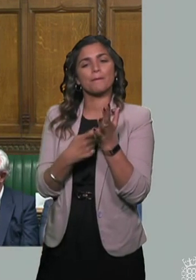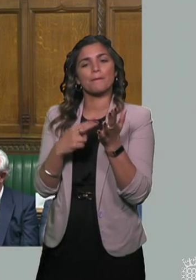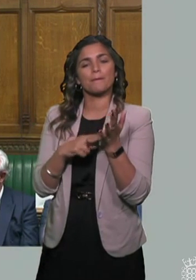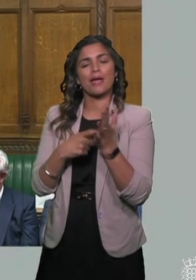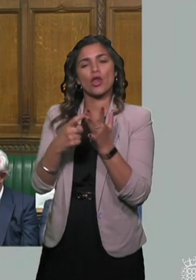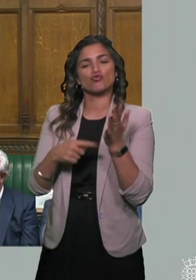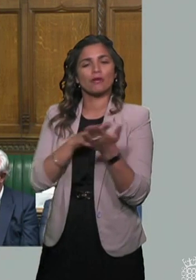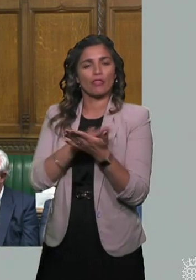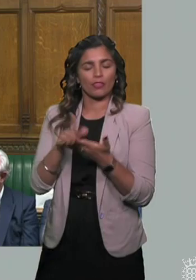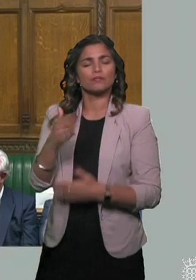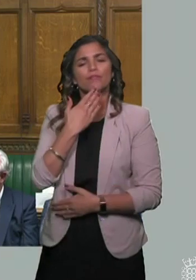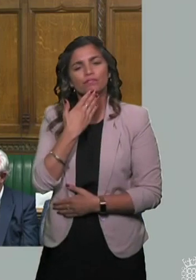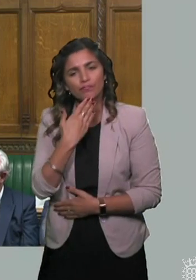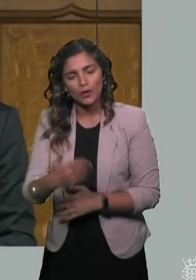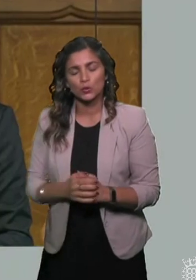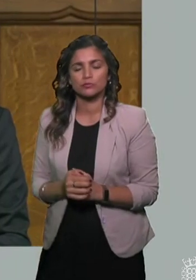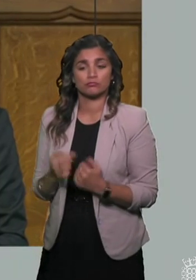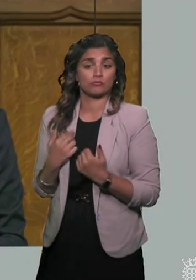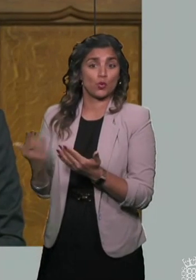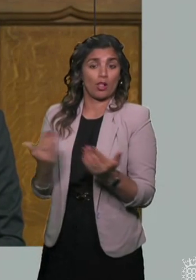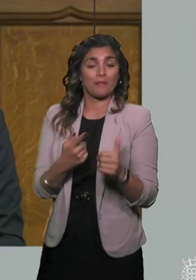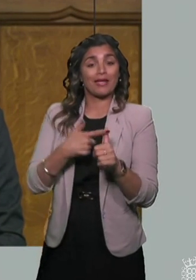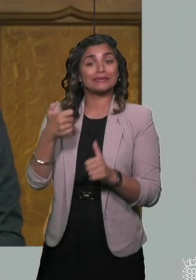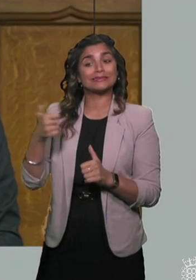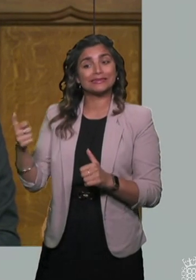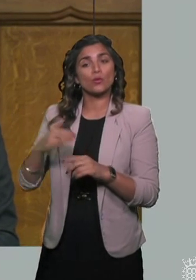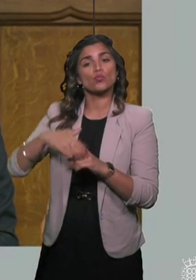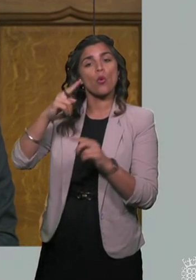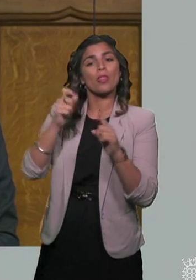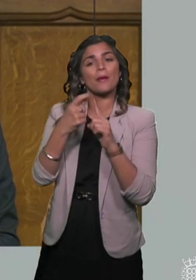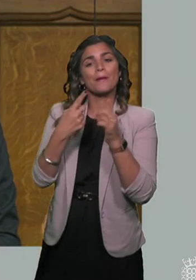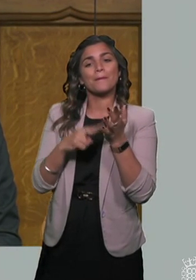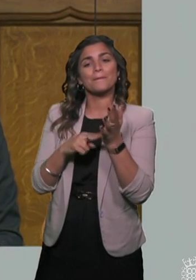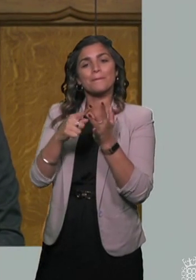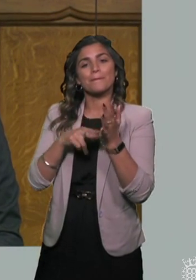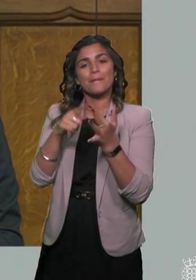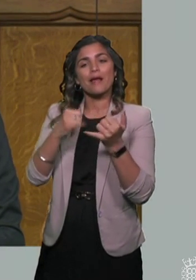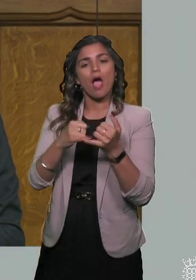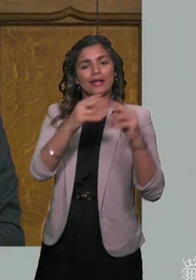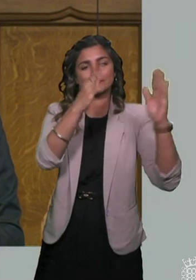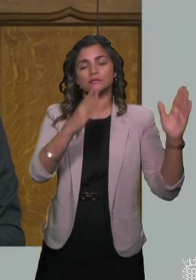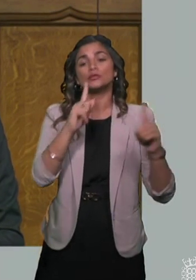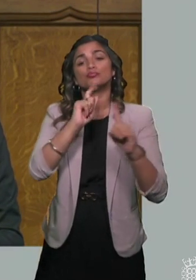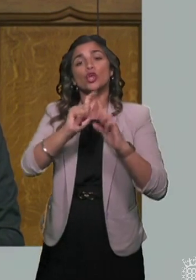I very much welcome the A66 northern trans-Pennine project from Penrith to Scotch Corner.